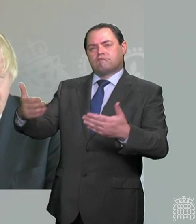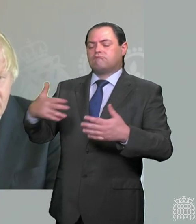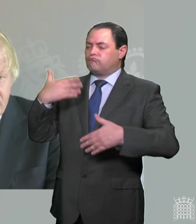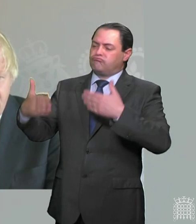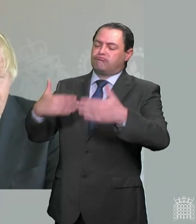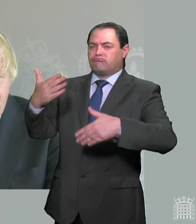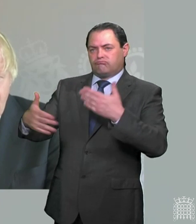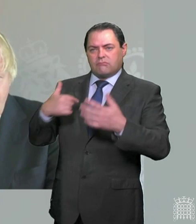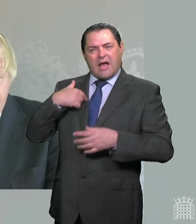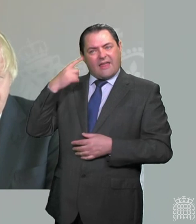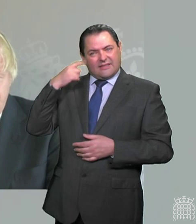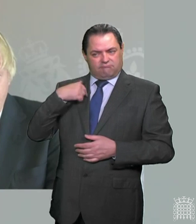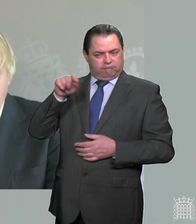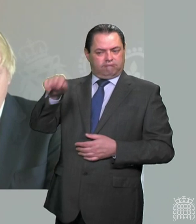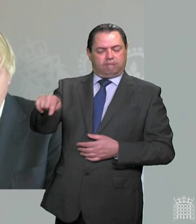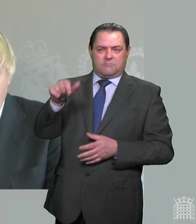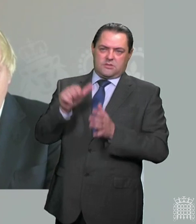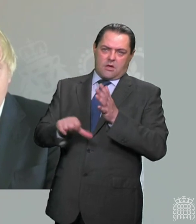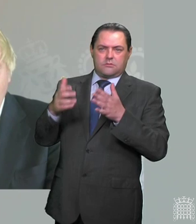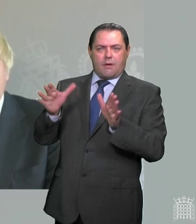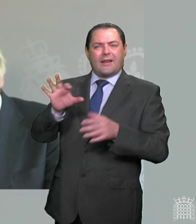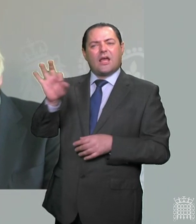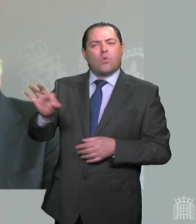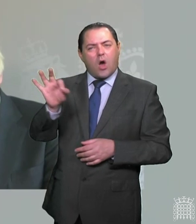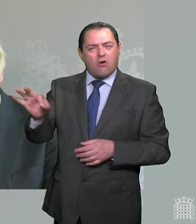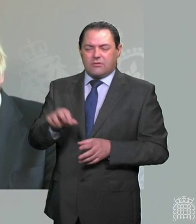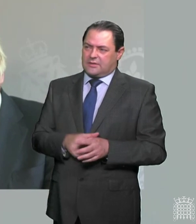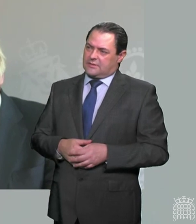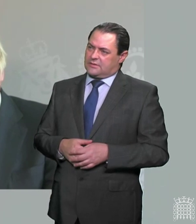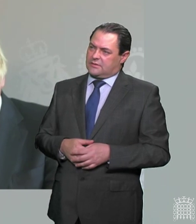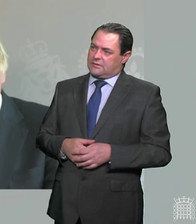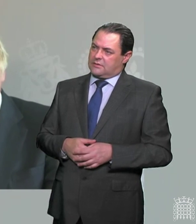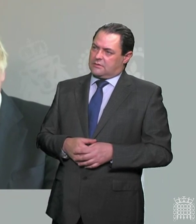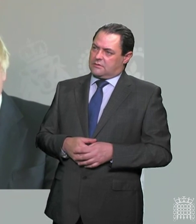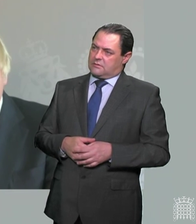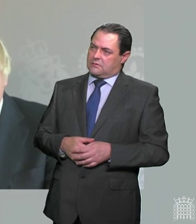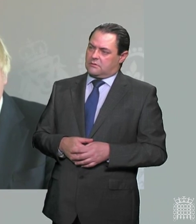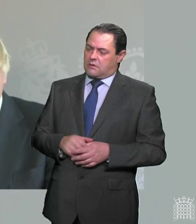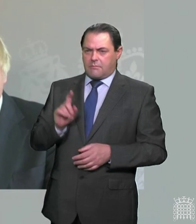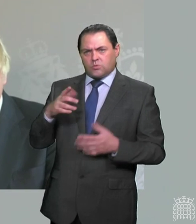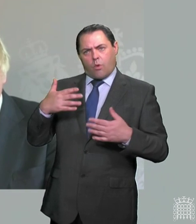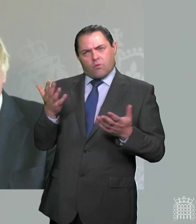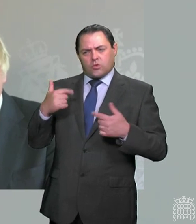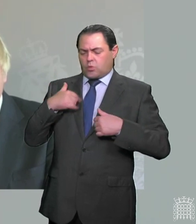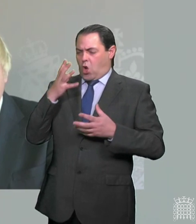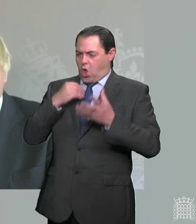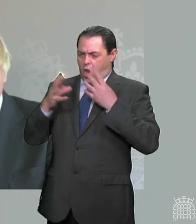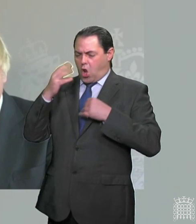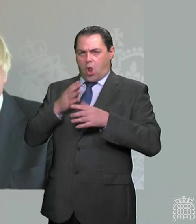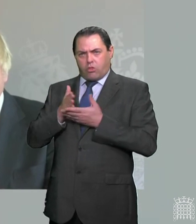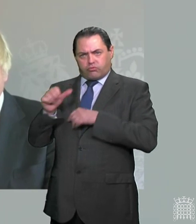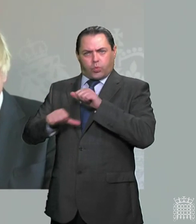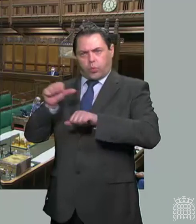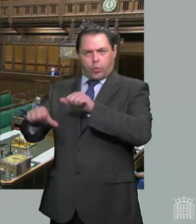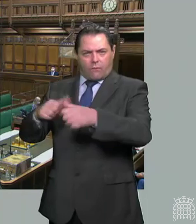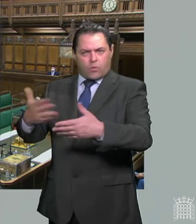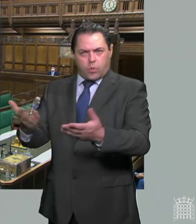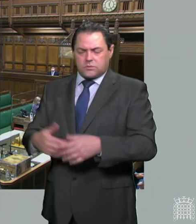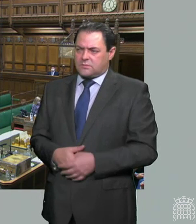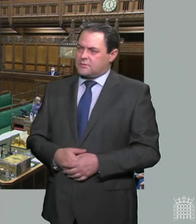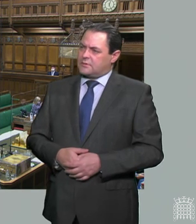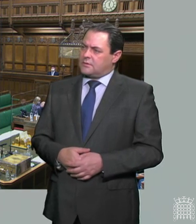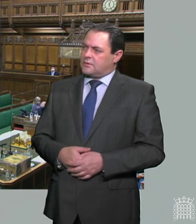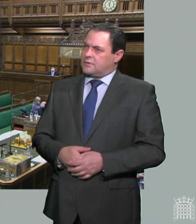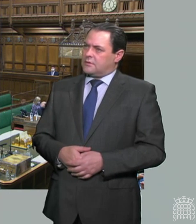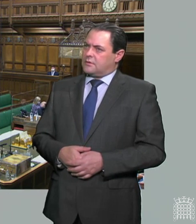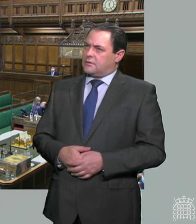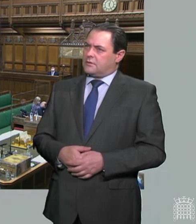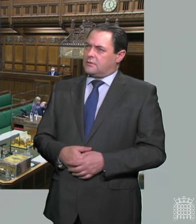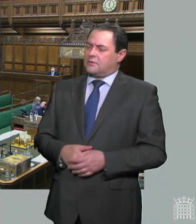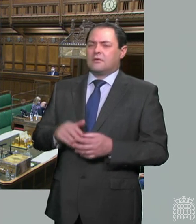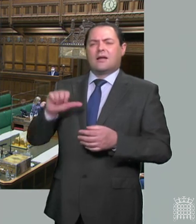That is the time to begin the public inquiry, but that does not mean that we are not continuing to learn lessons all the time.